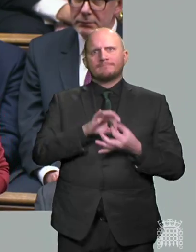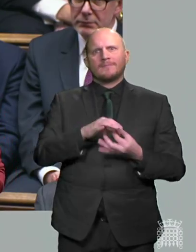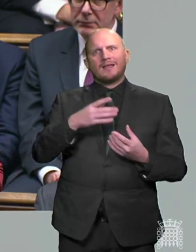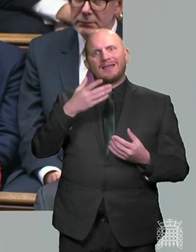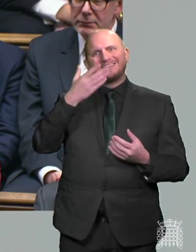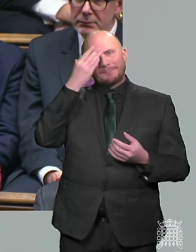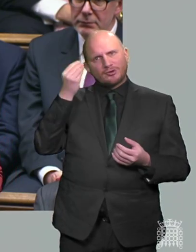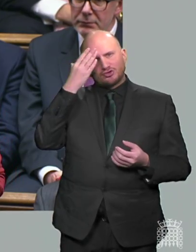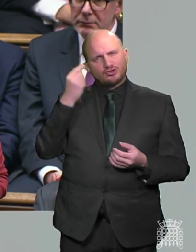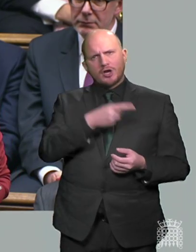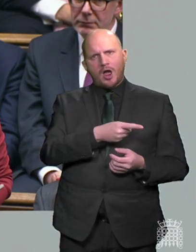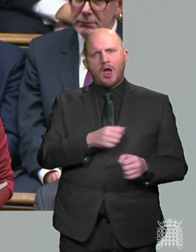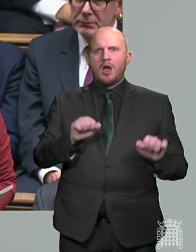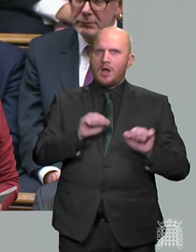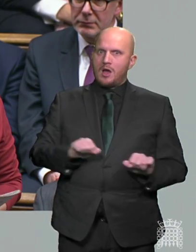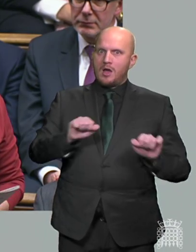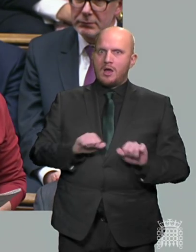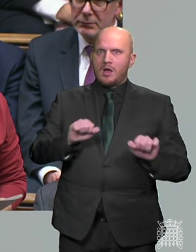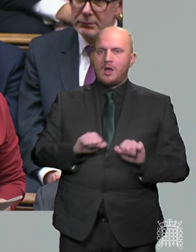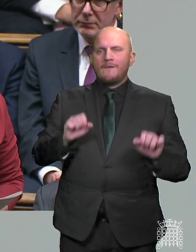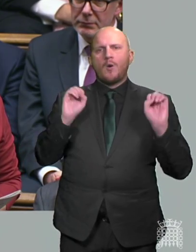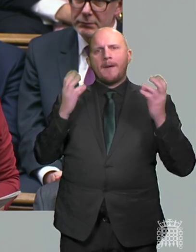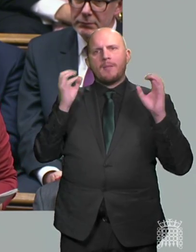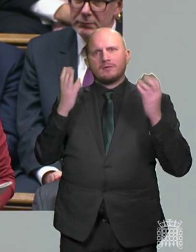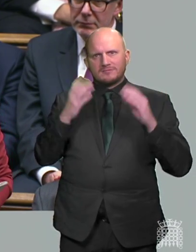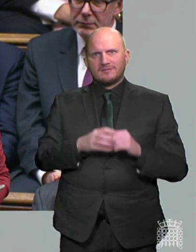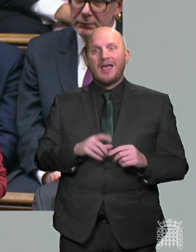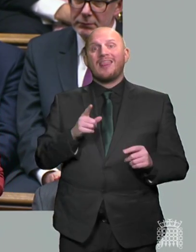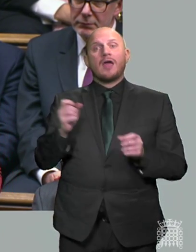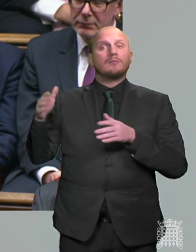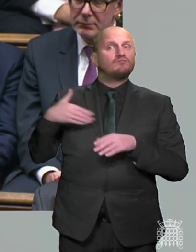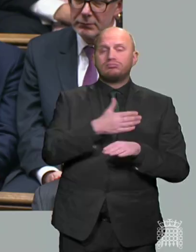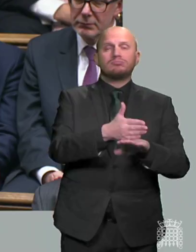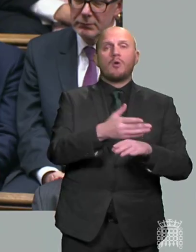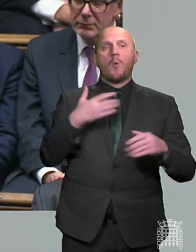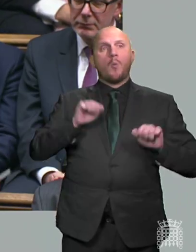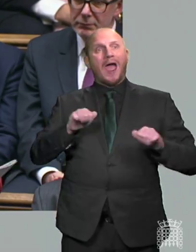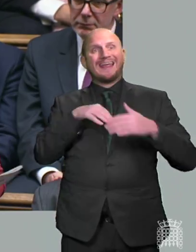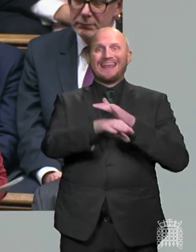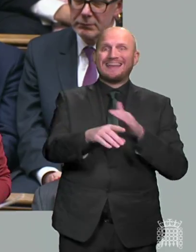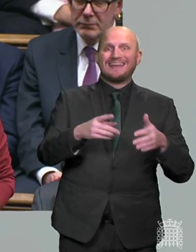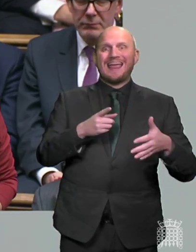He then spent 10 hours in the back of an ambulance outside A&E queueing to get in.